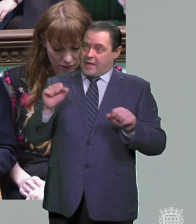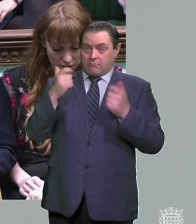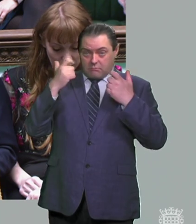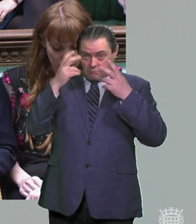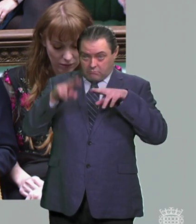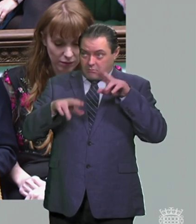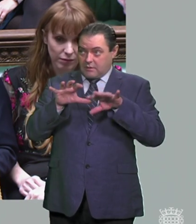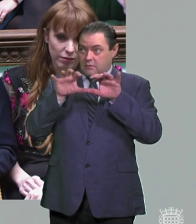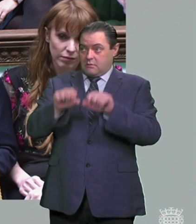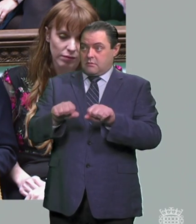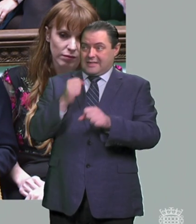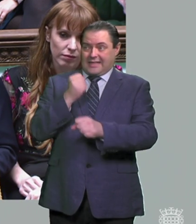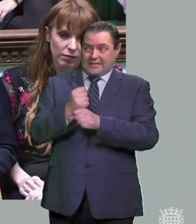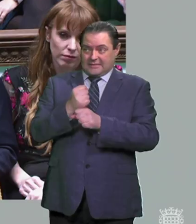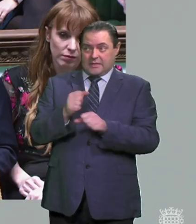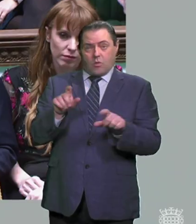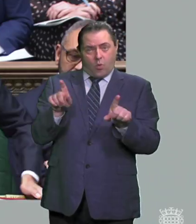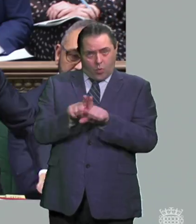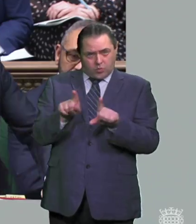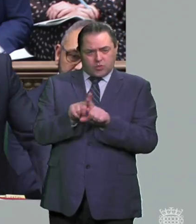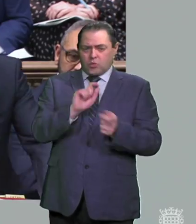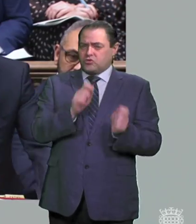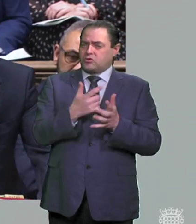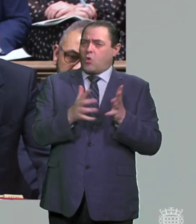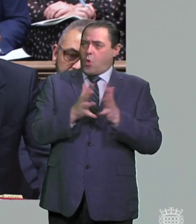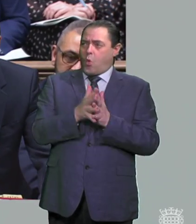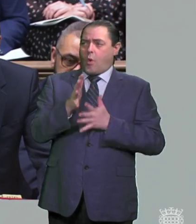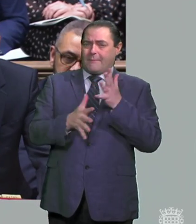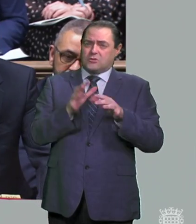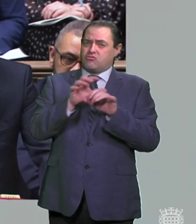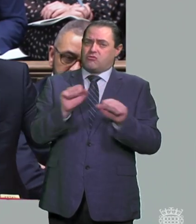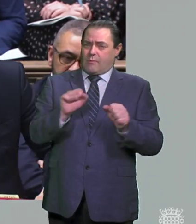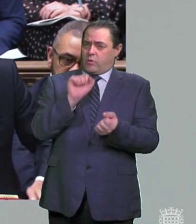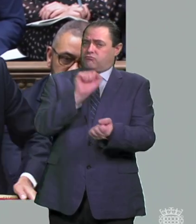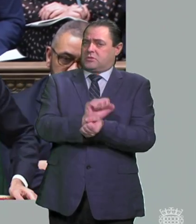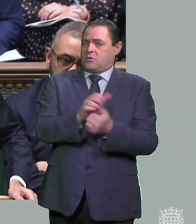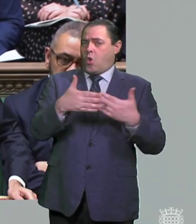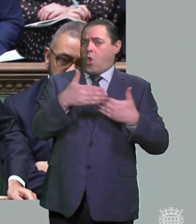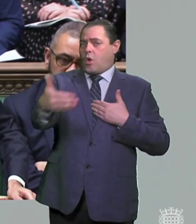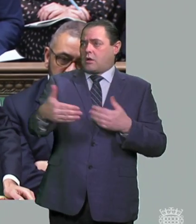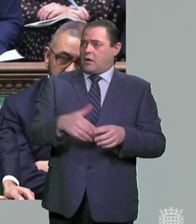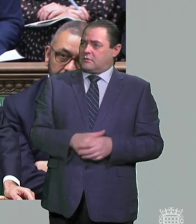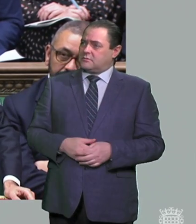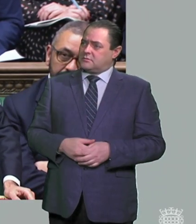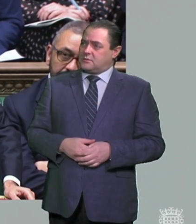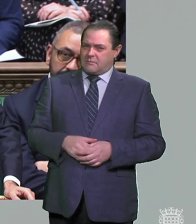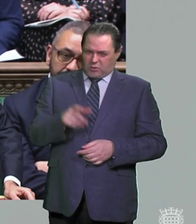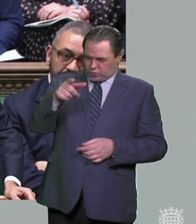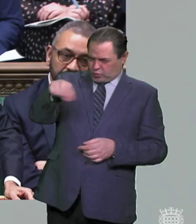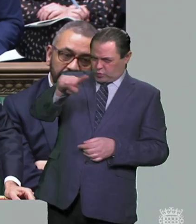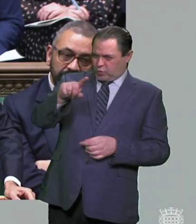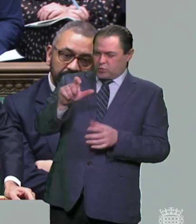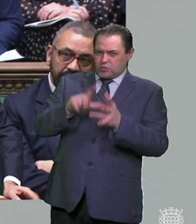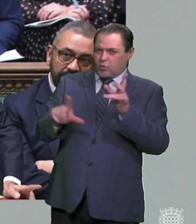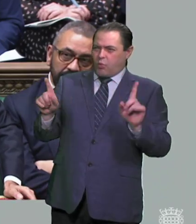Importantly, we also changed the law to ensure that rapists spend more time in prison.